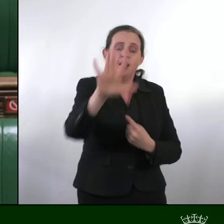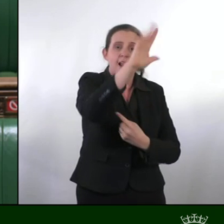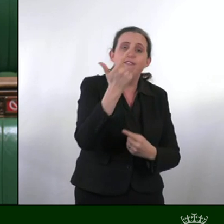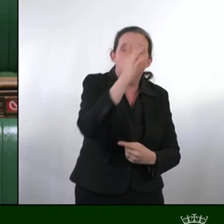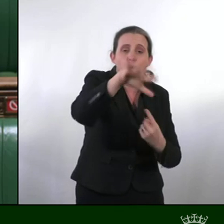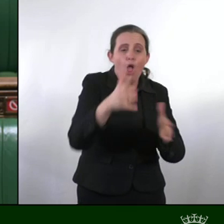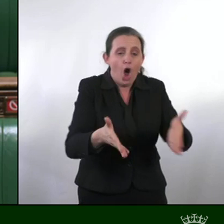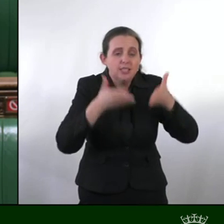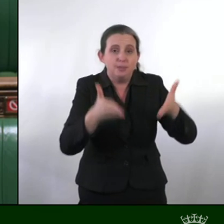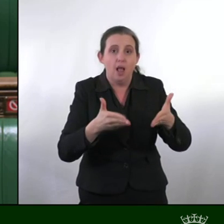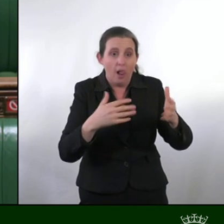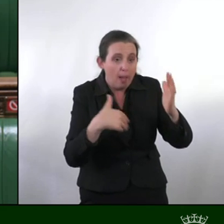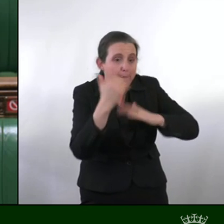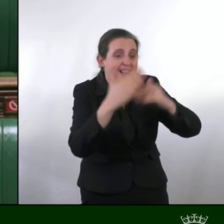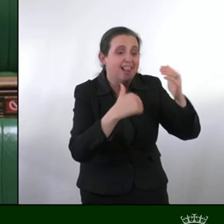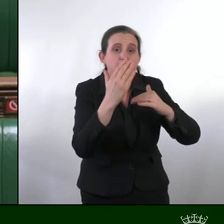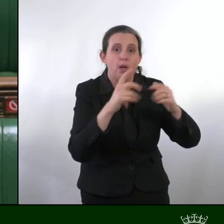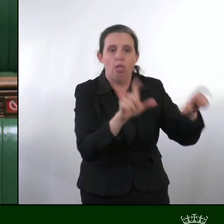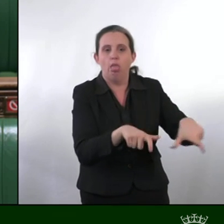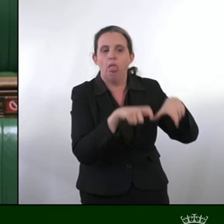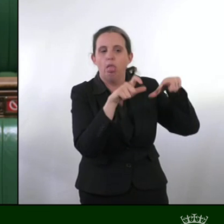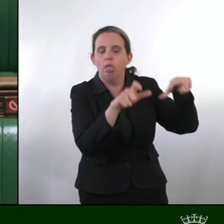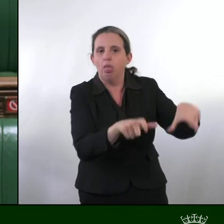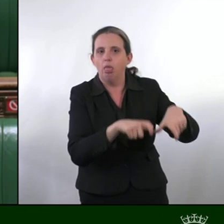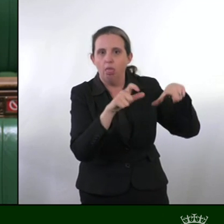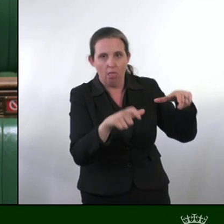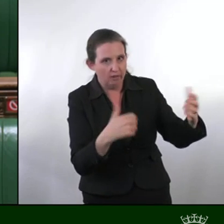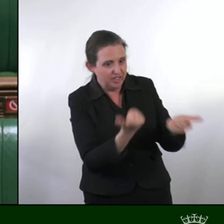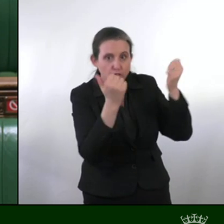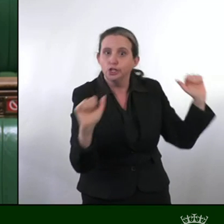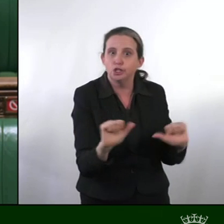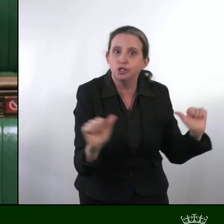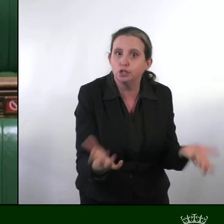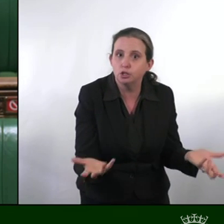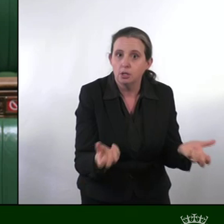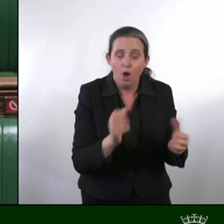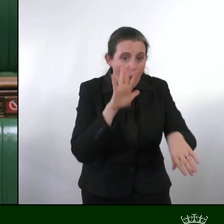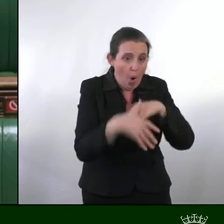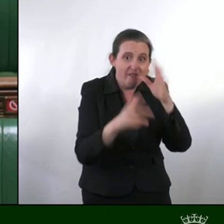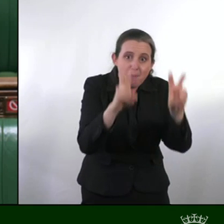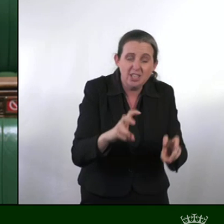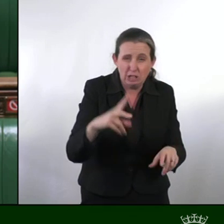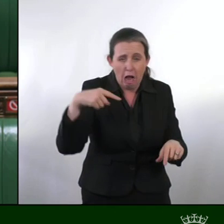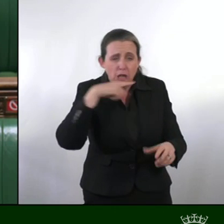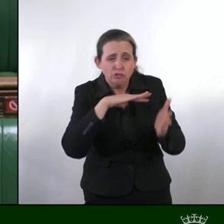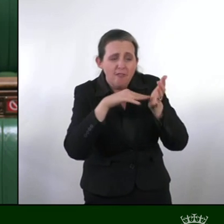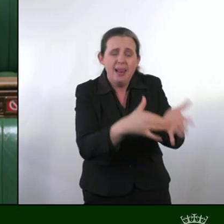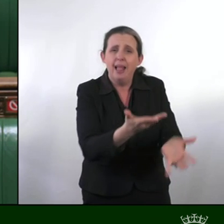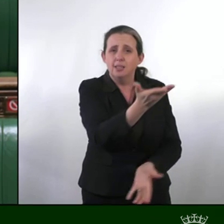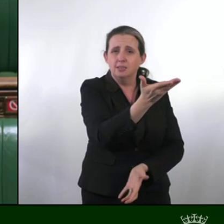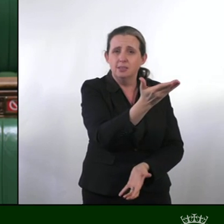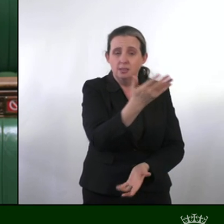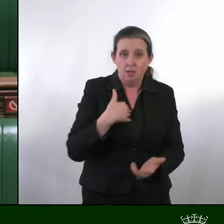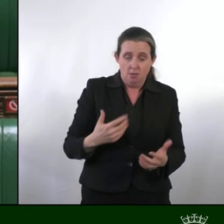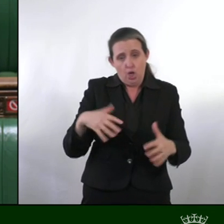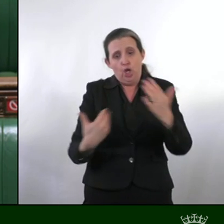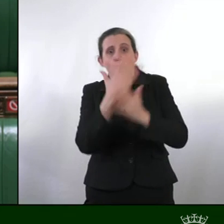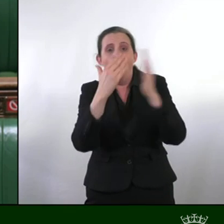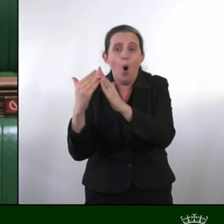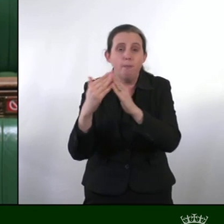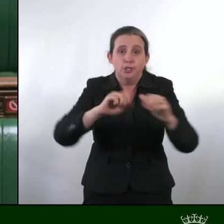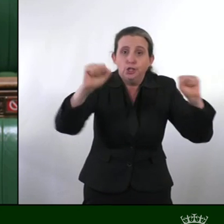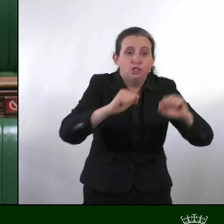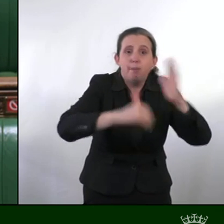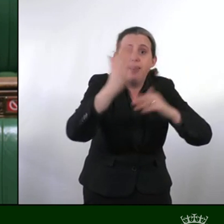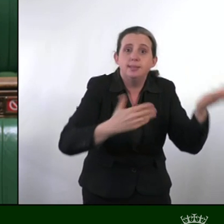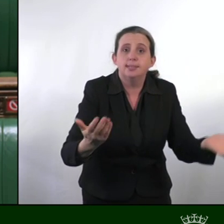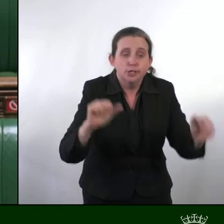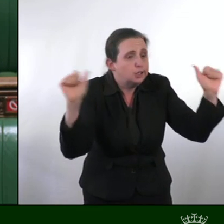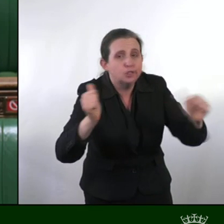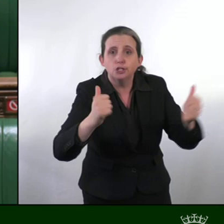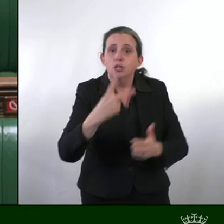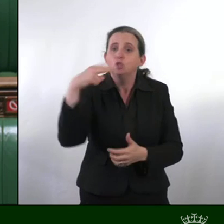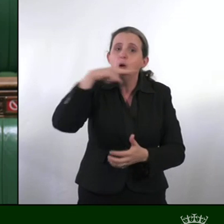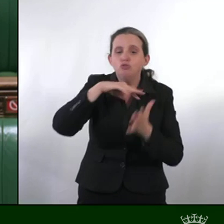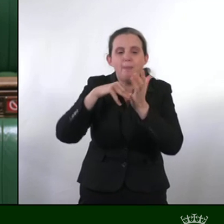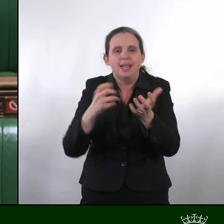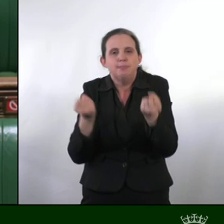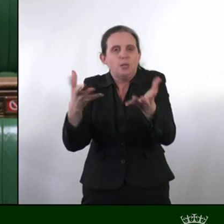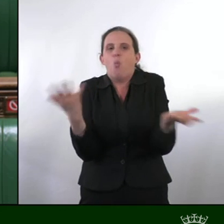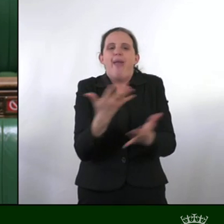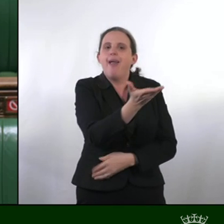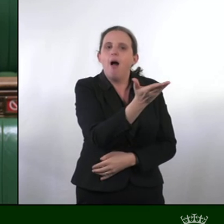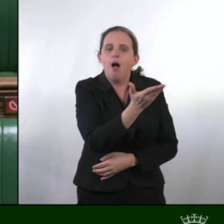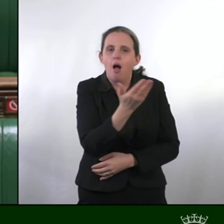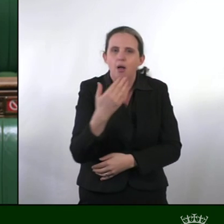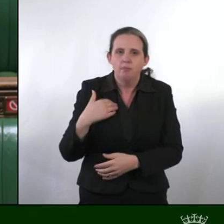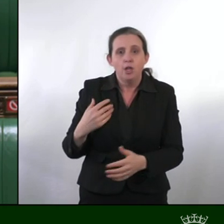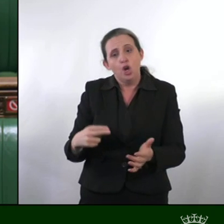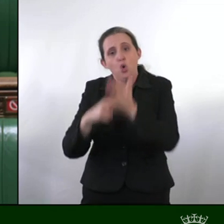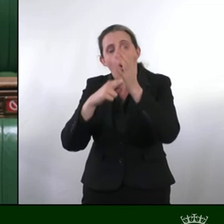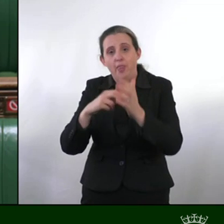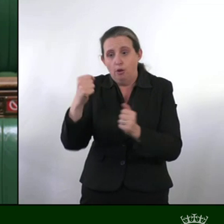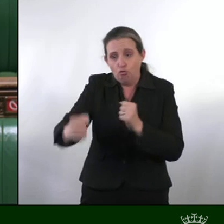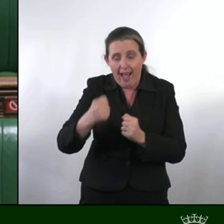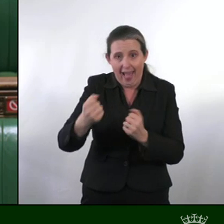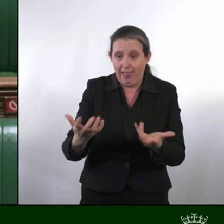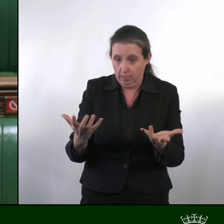unbuilt, over deadline by years and over budget by hundreds of millions of pounds; not a single starter home built, despite almost £200 million being spent; Northern Powerhouse Rail still